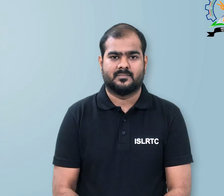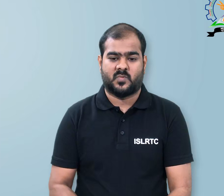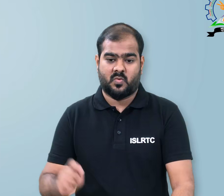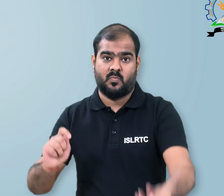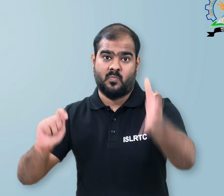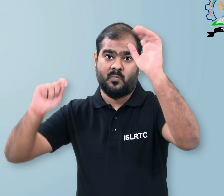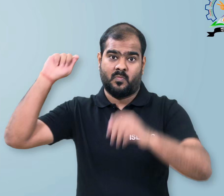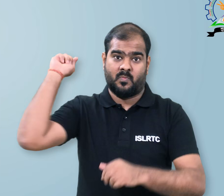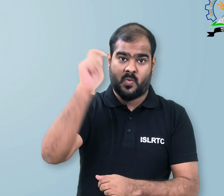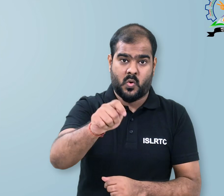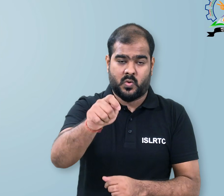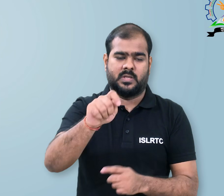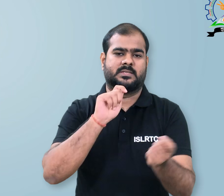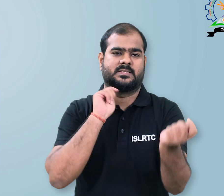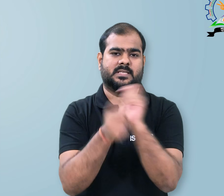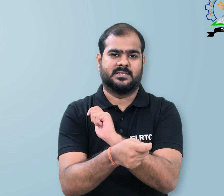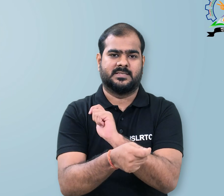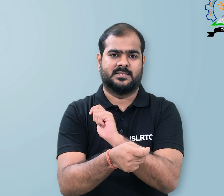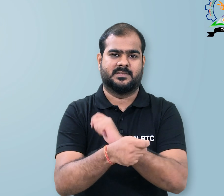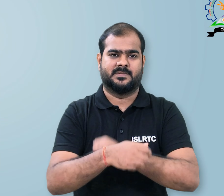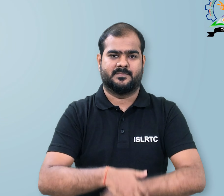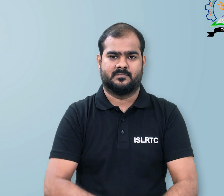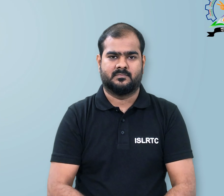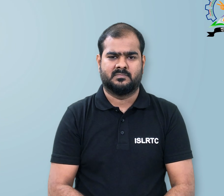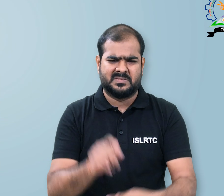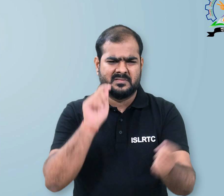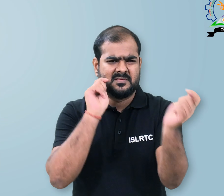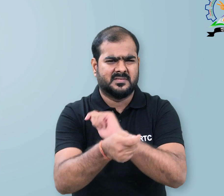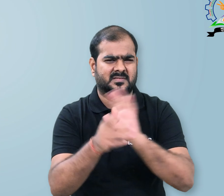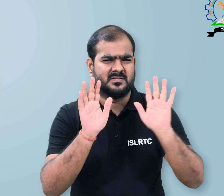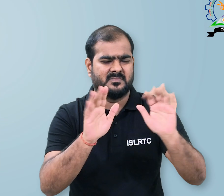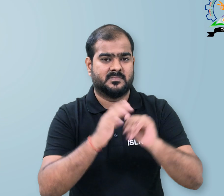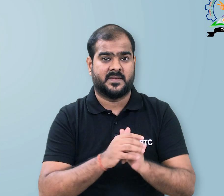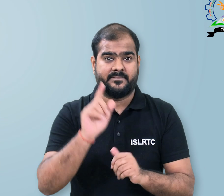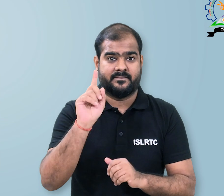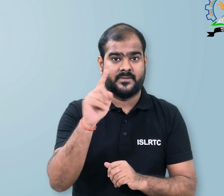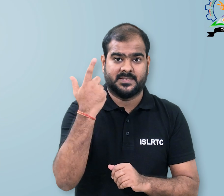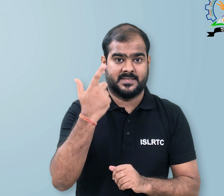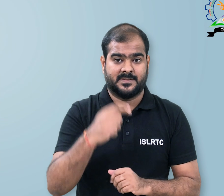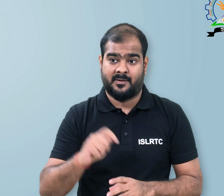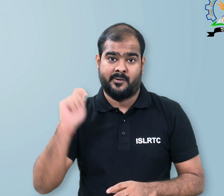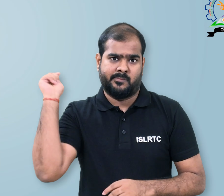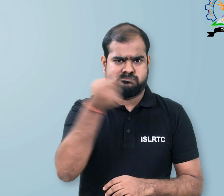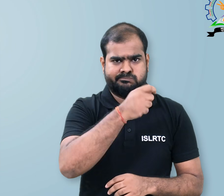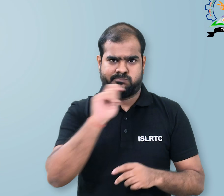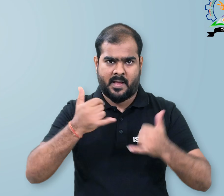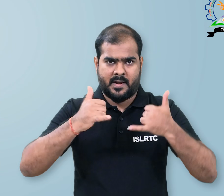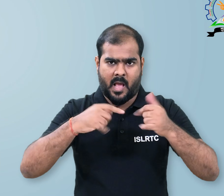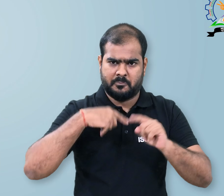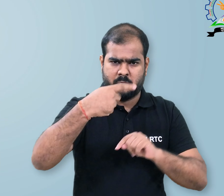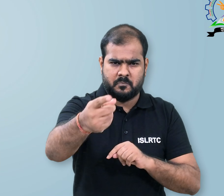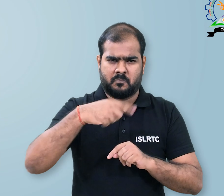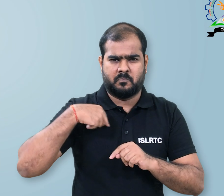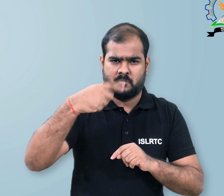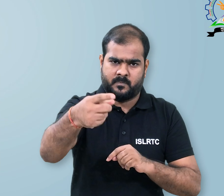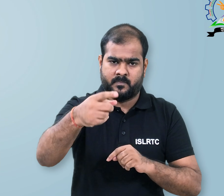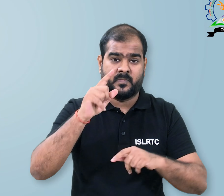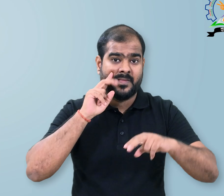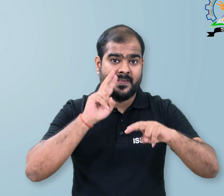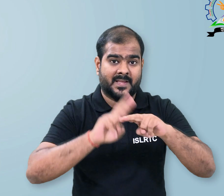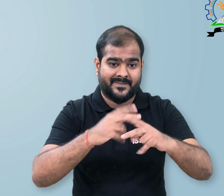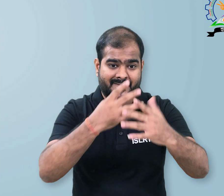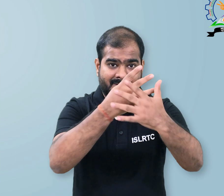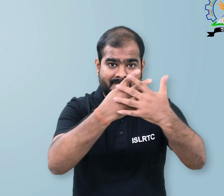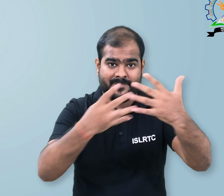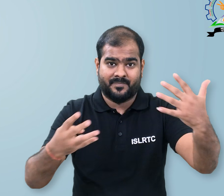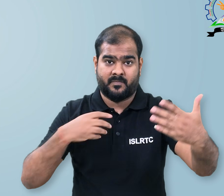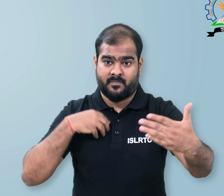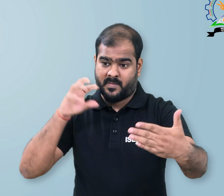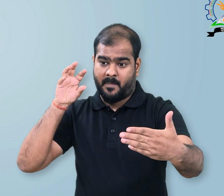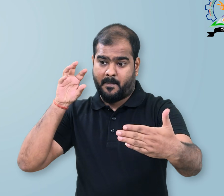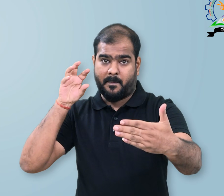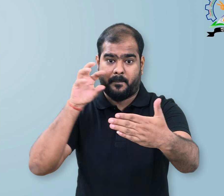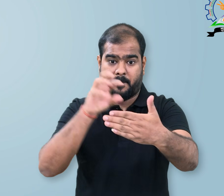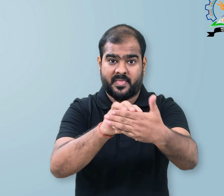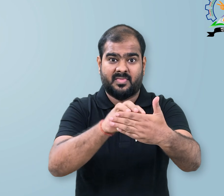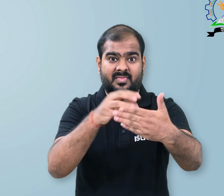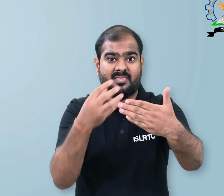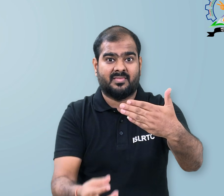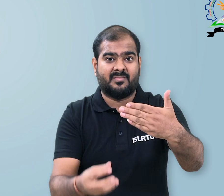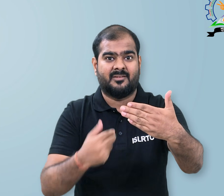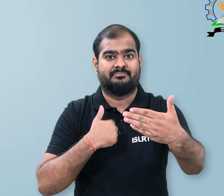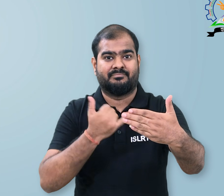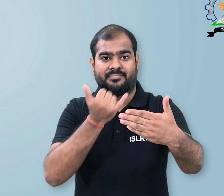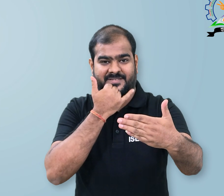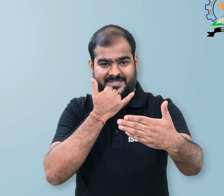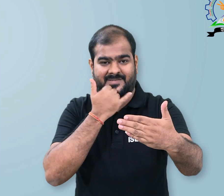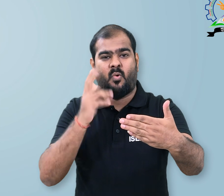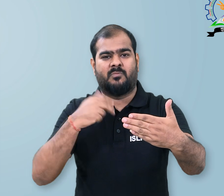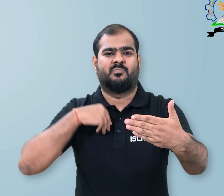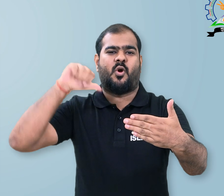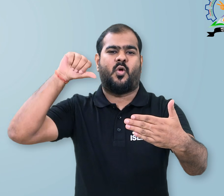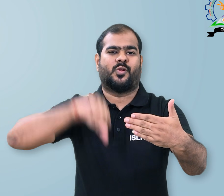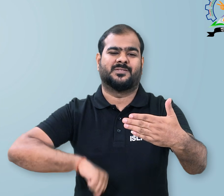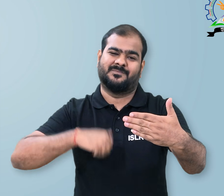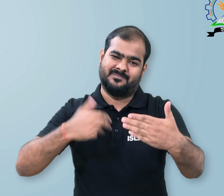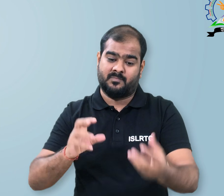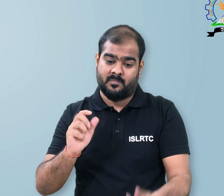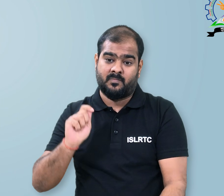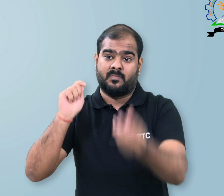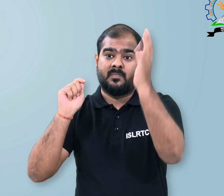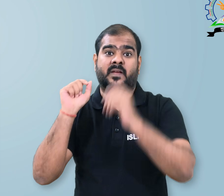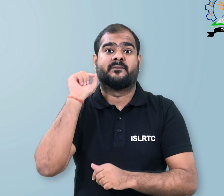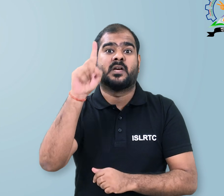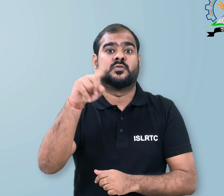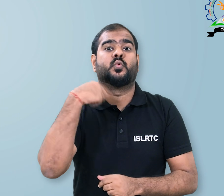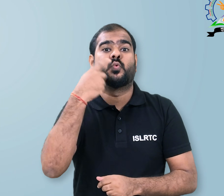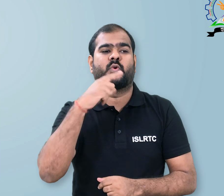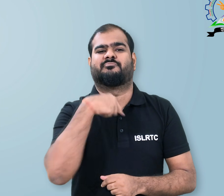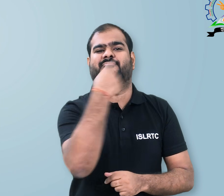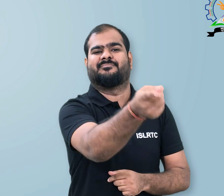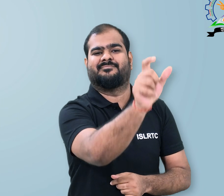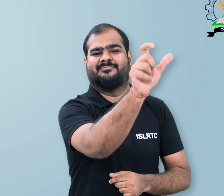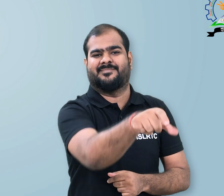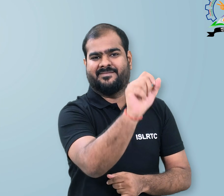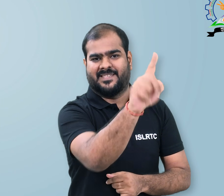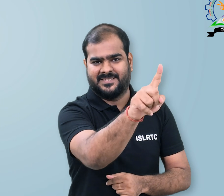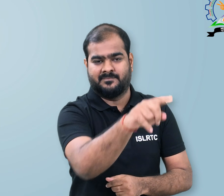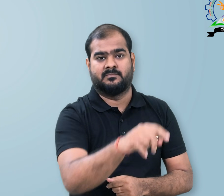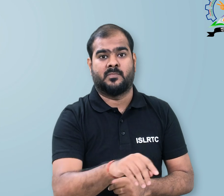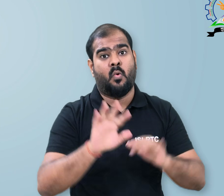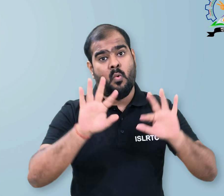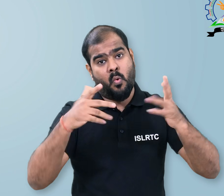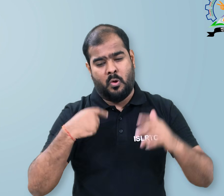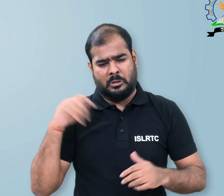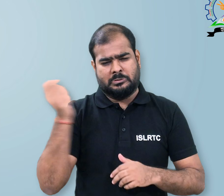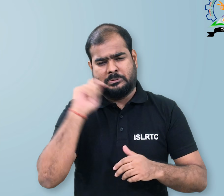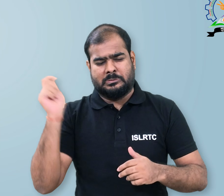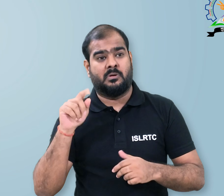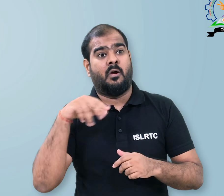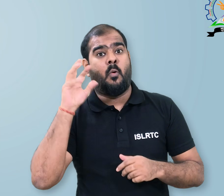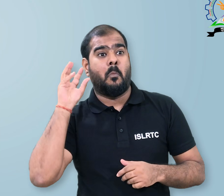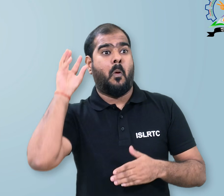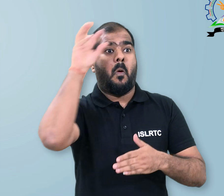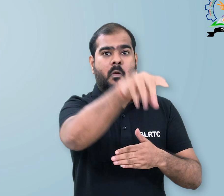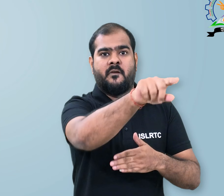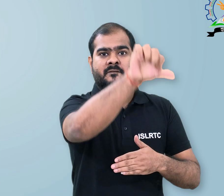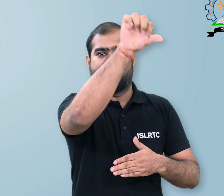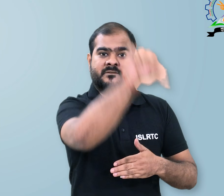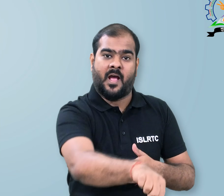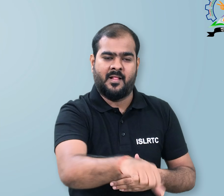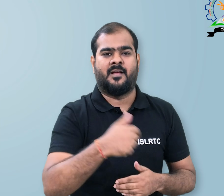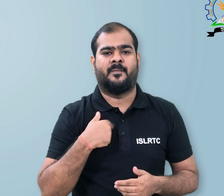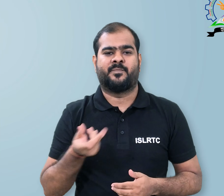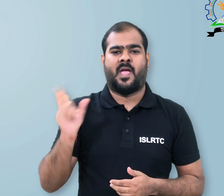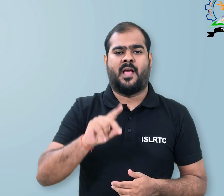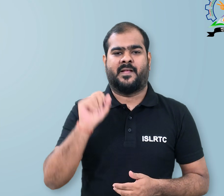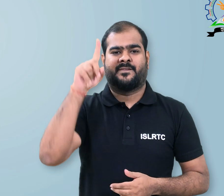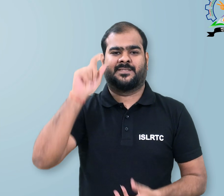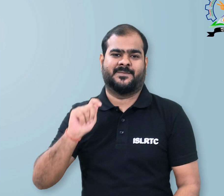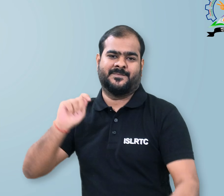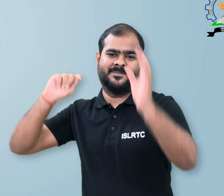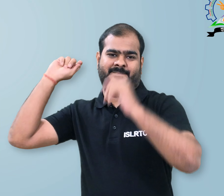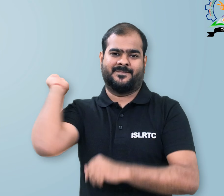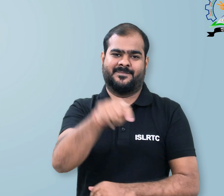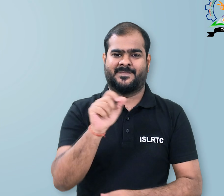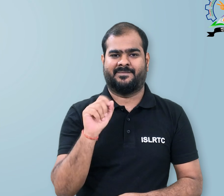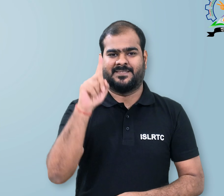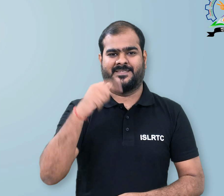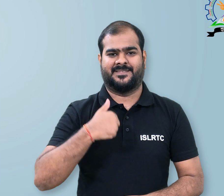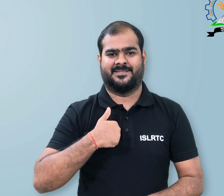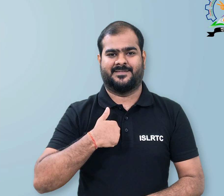Break point Break Point: A point that, if won by the receiver, will break the server's serve.